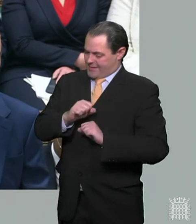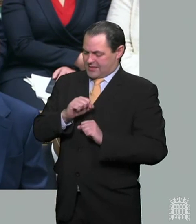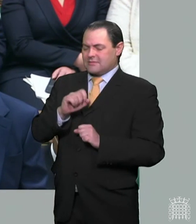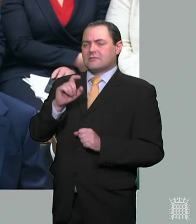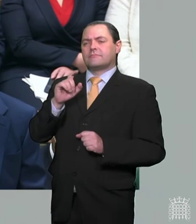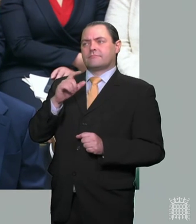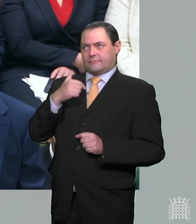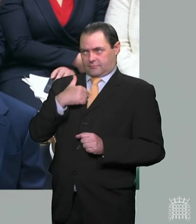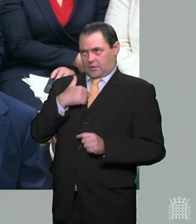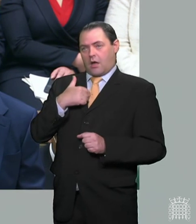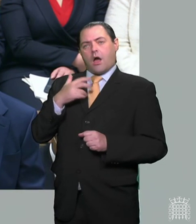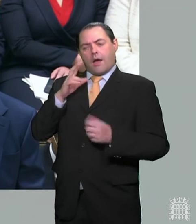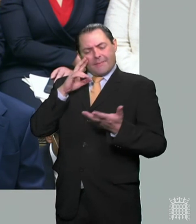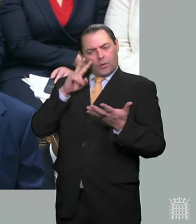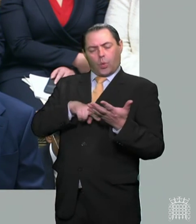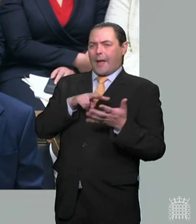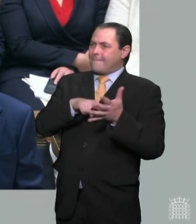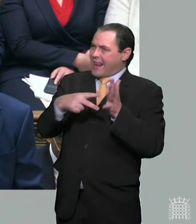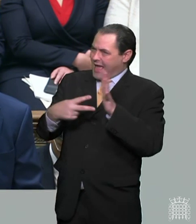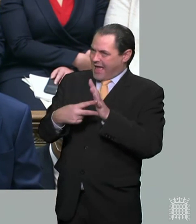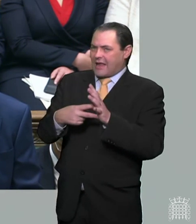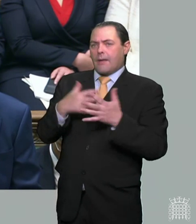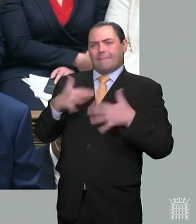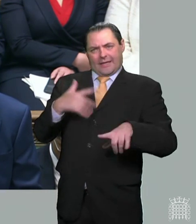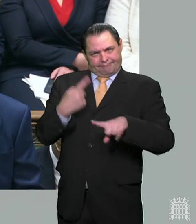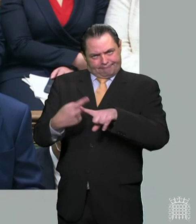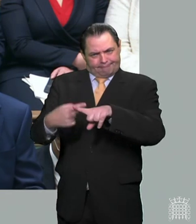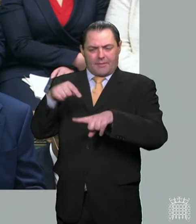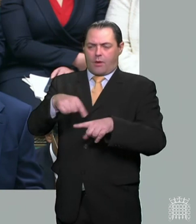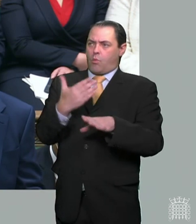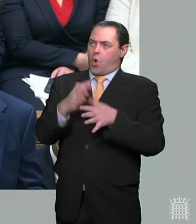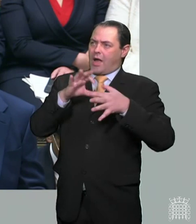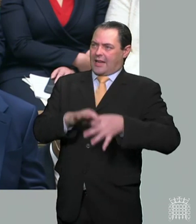On day one, I looked at the plans and expedited the work that we are doing on that.